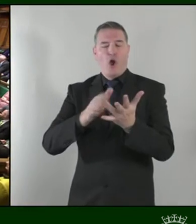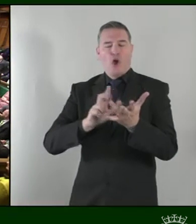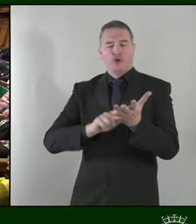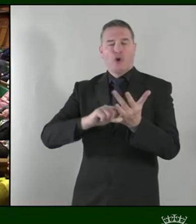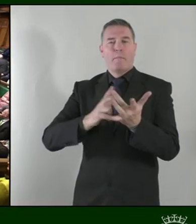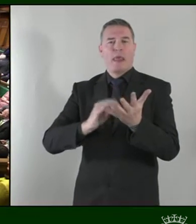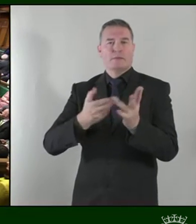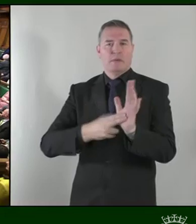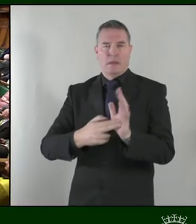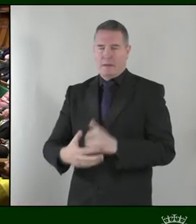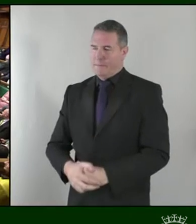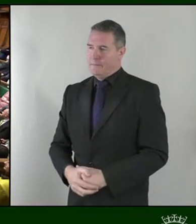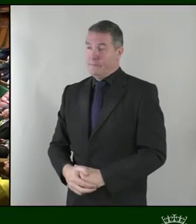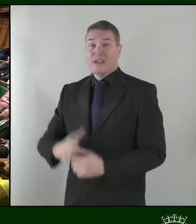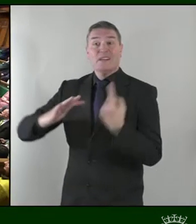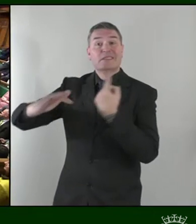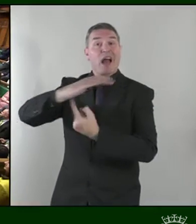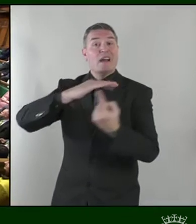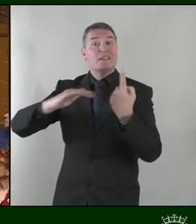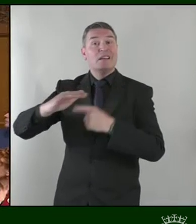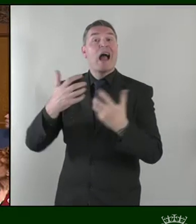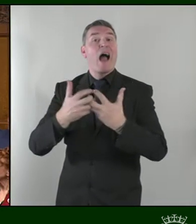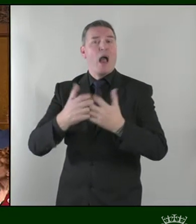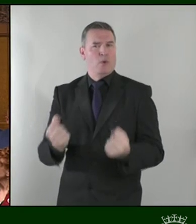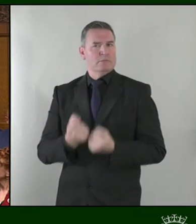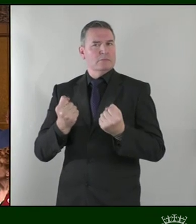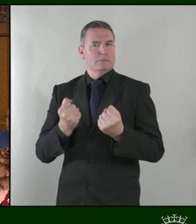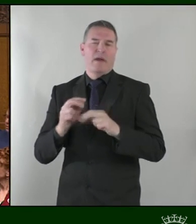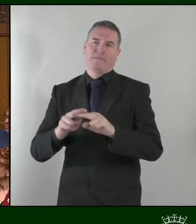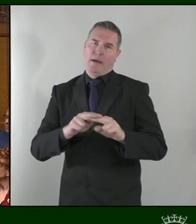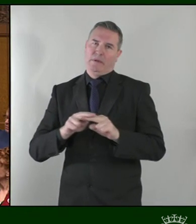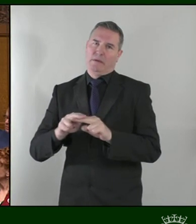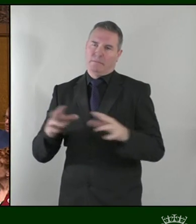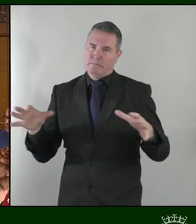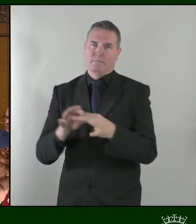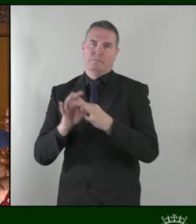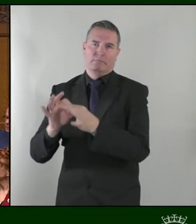A strong society needs strong families, as our manifesto rightly said.